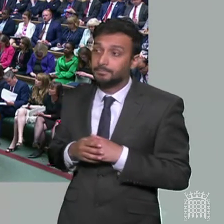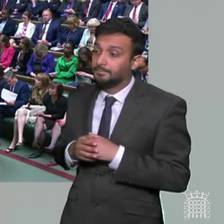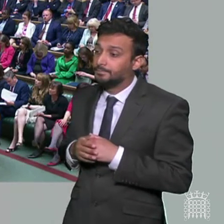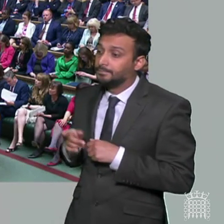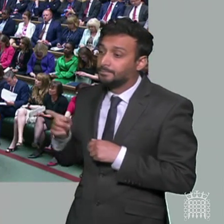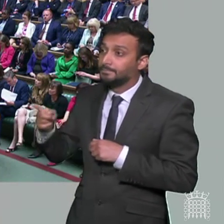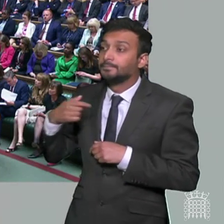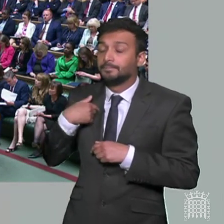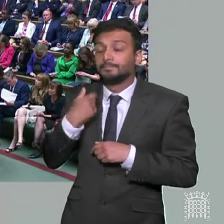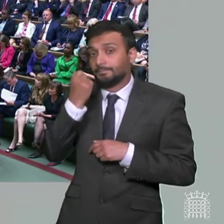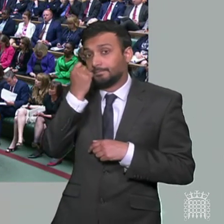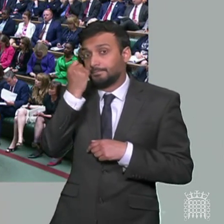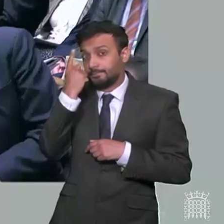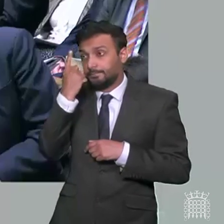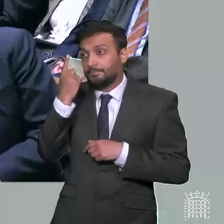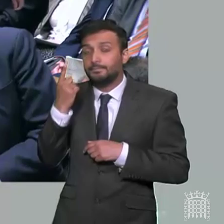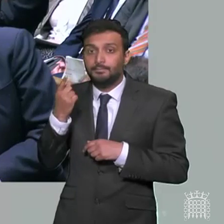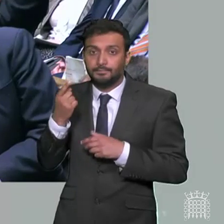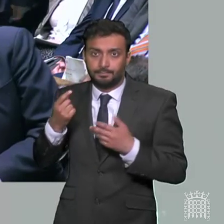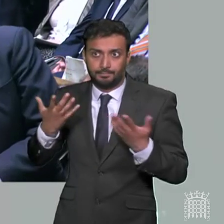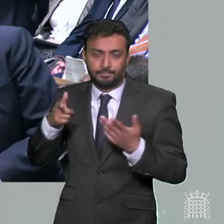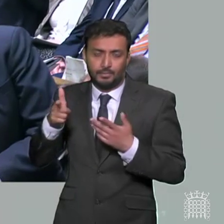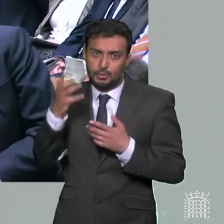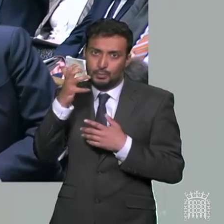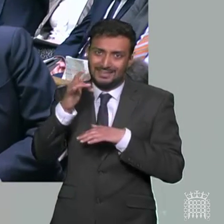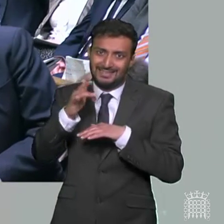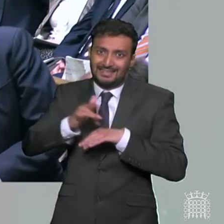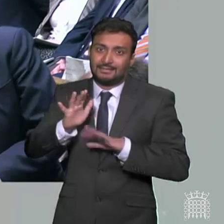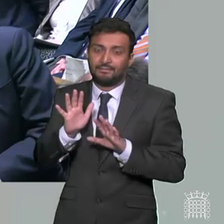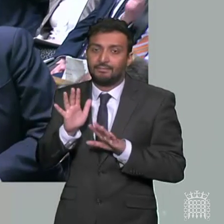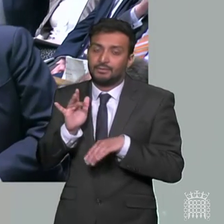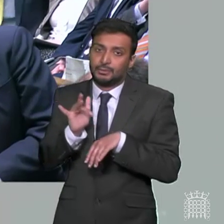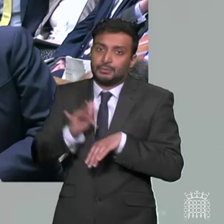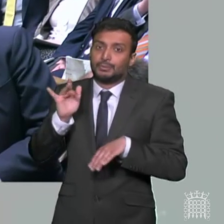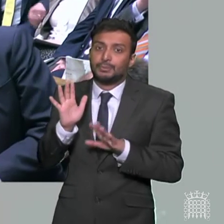I hear what the honourable Member says and the sensitivity of the issues that she raises.